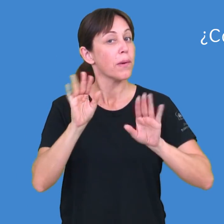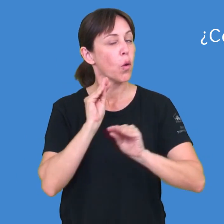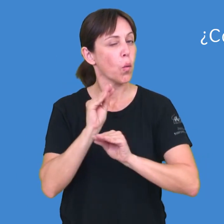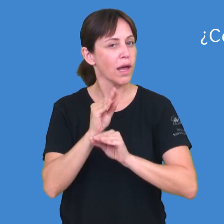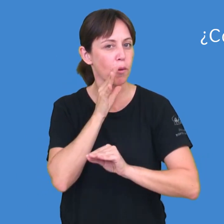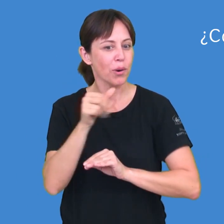cuidar